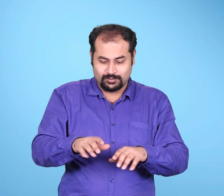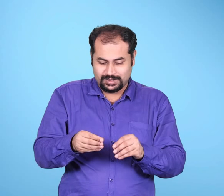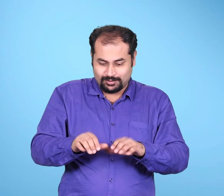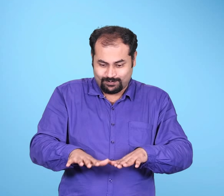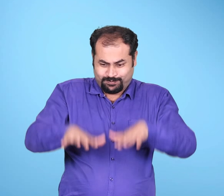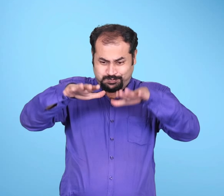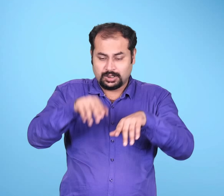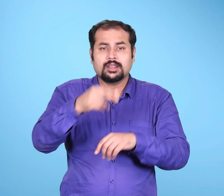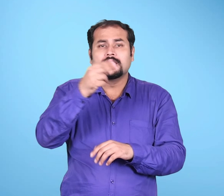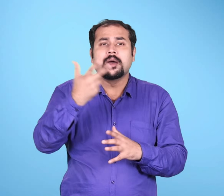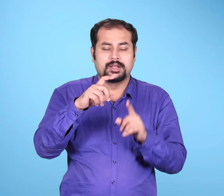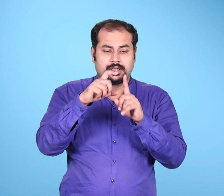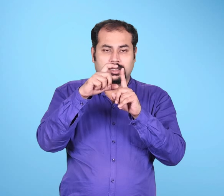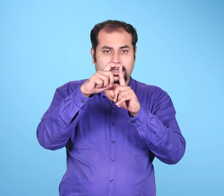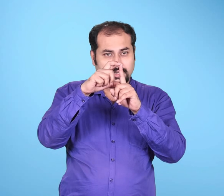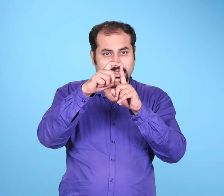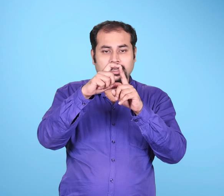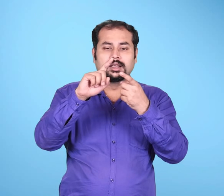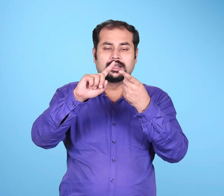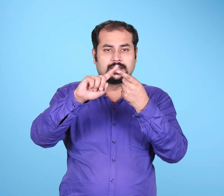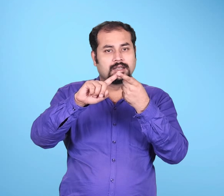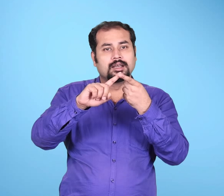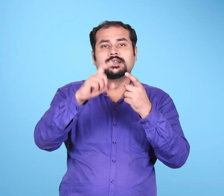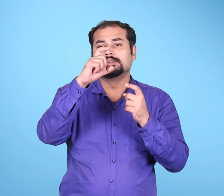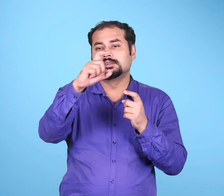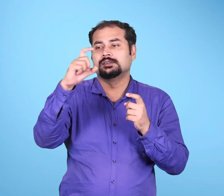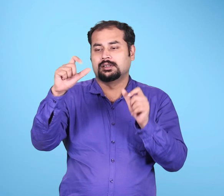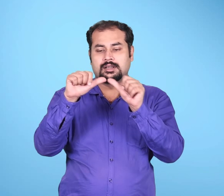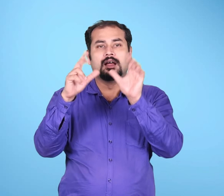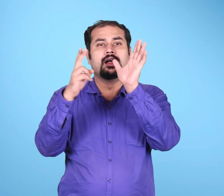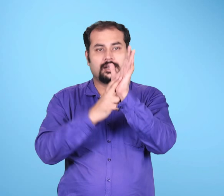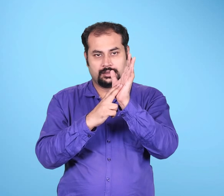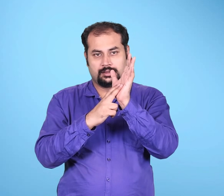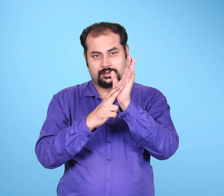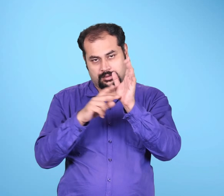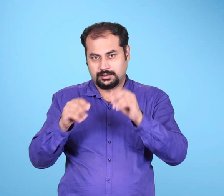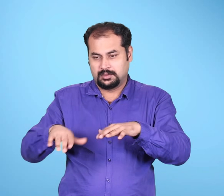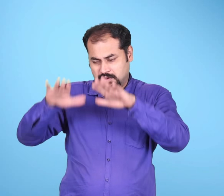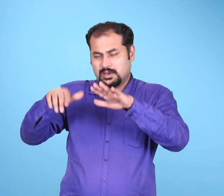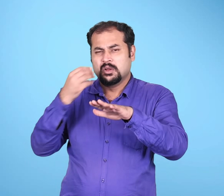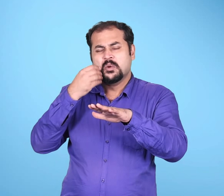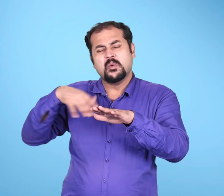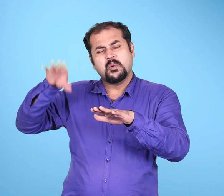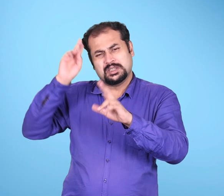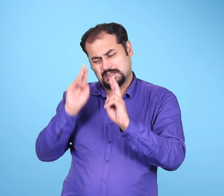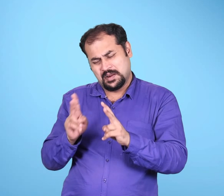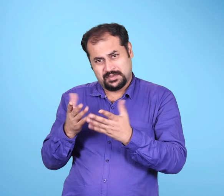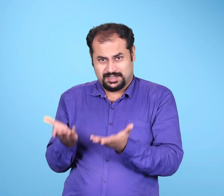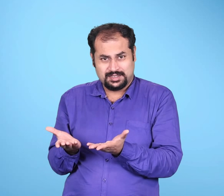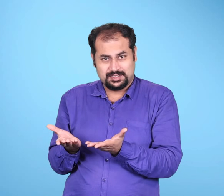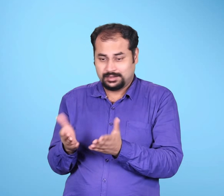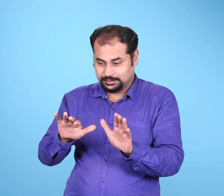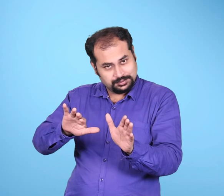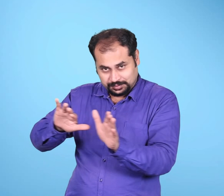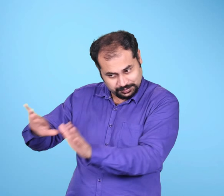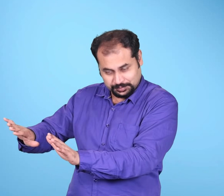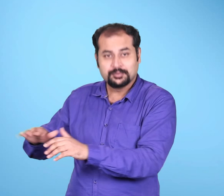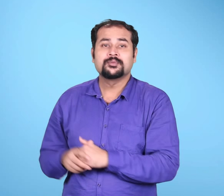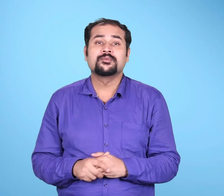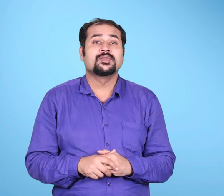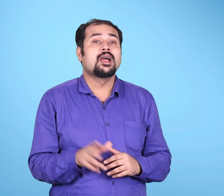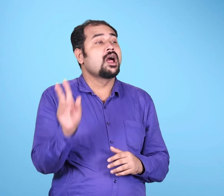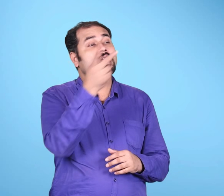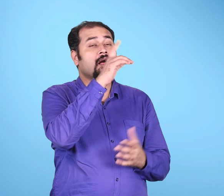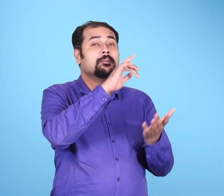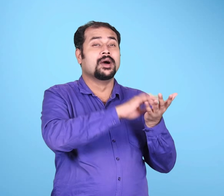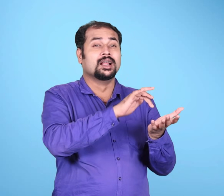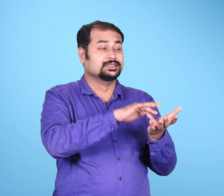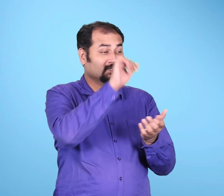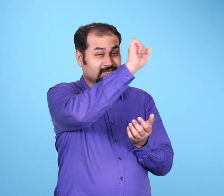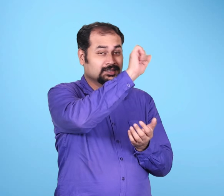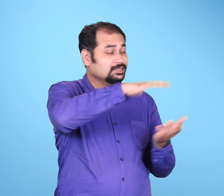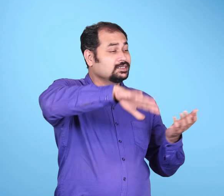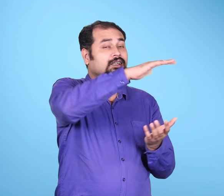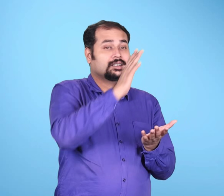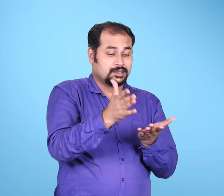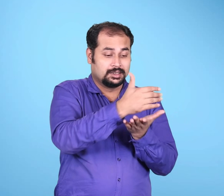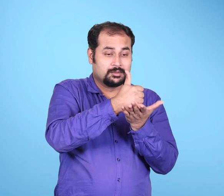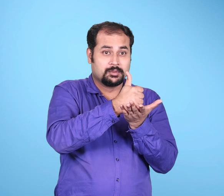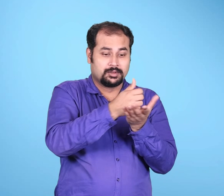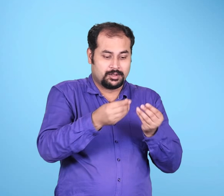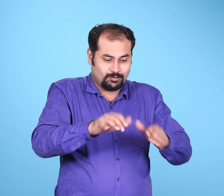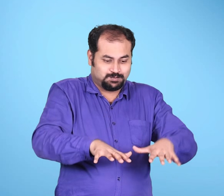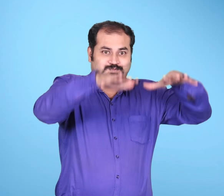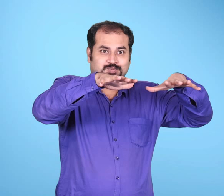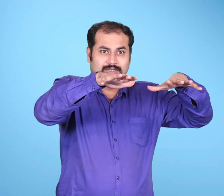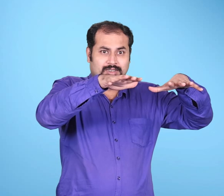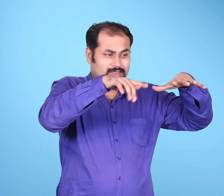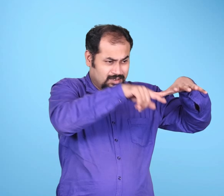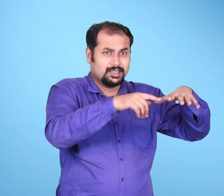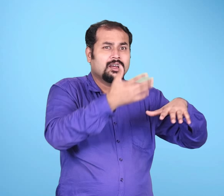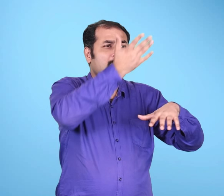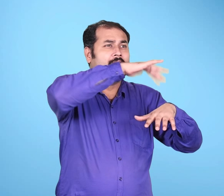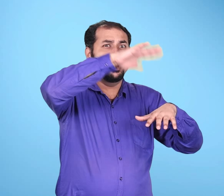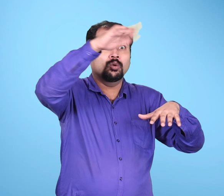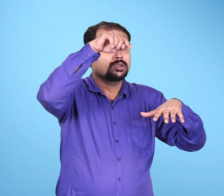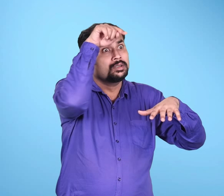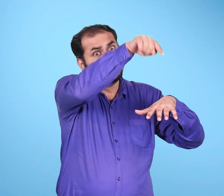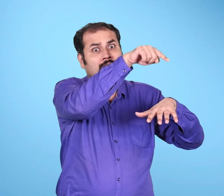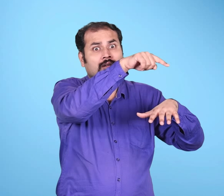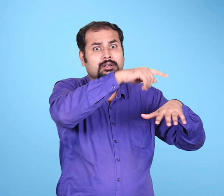is one of the oldest plateaus, and the Tibet plateau is the highest plateau in the world with an altitude of